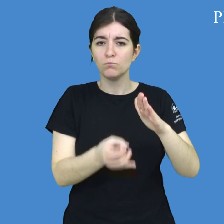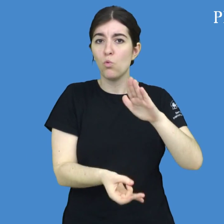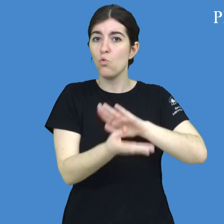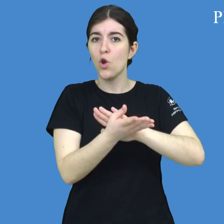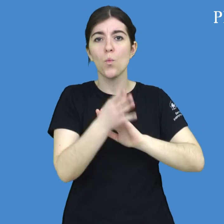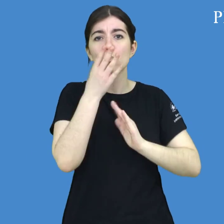crear